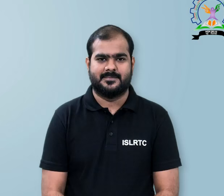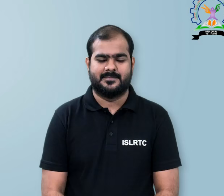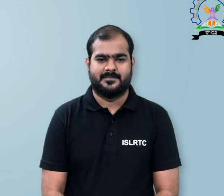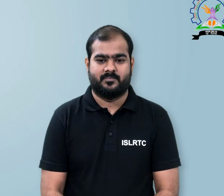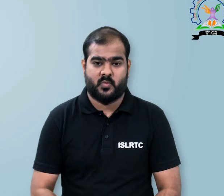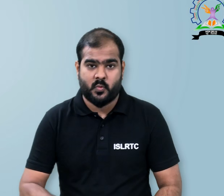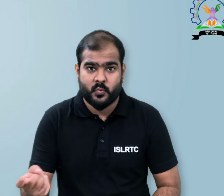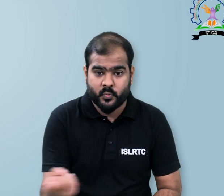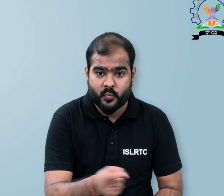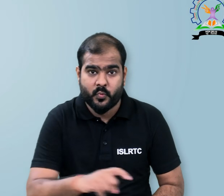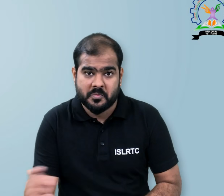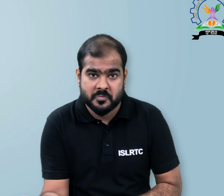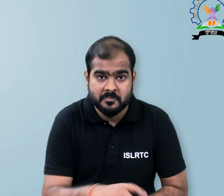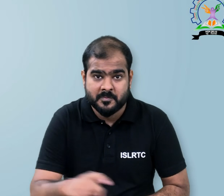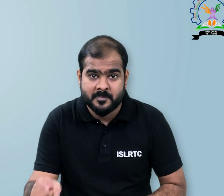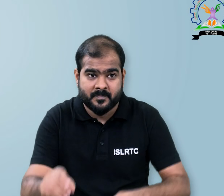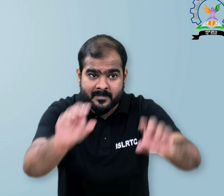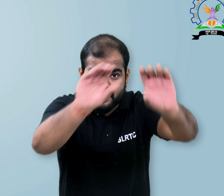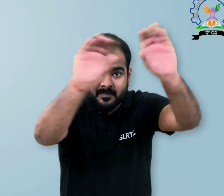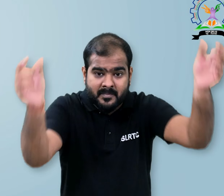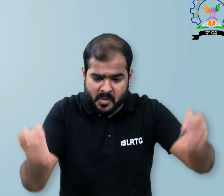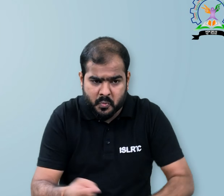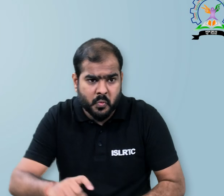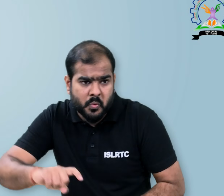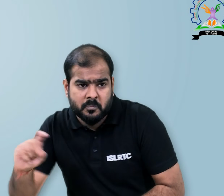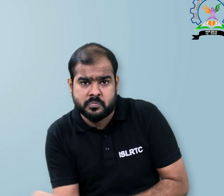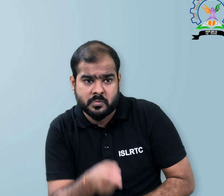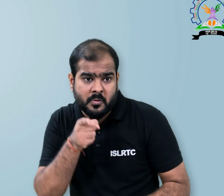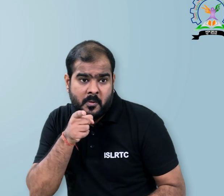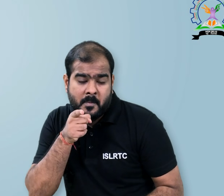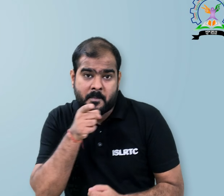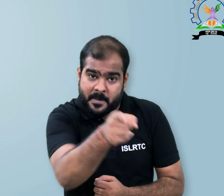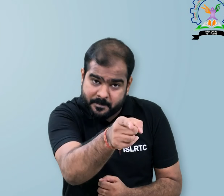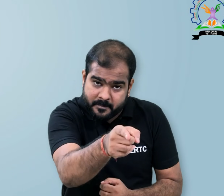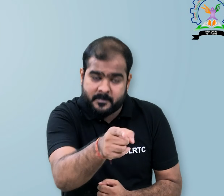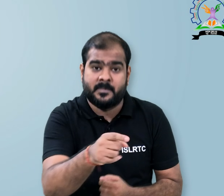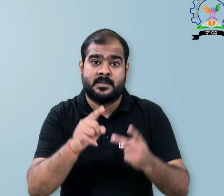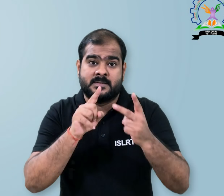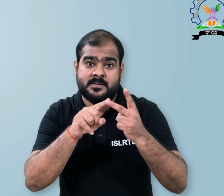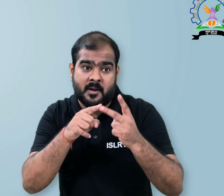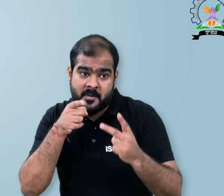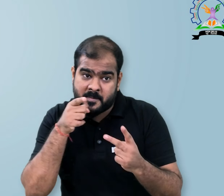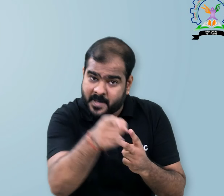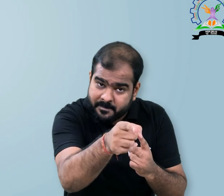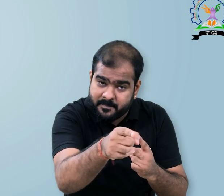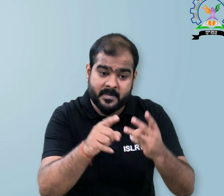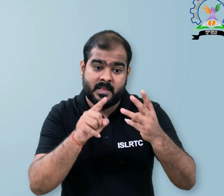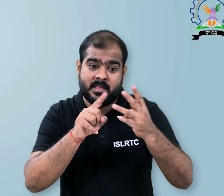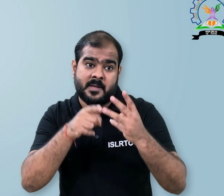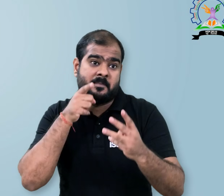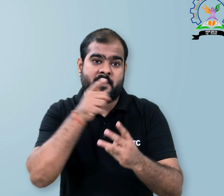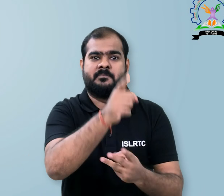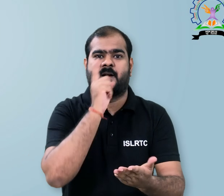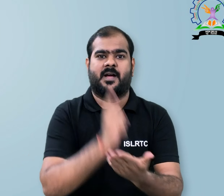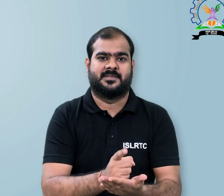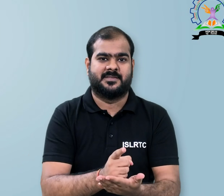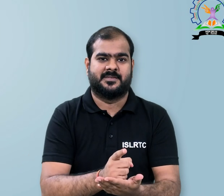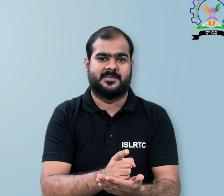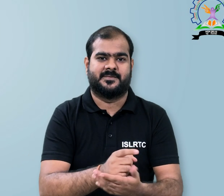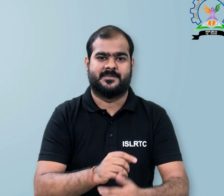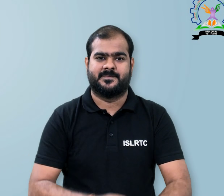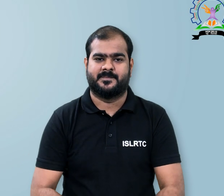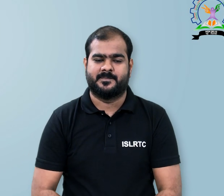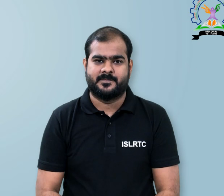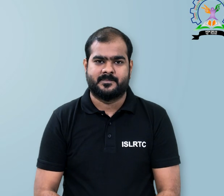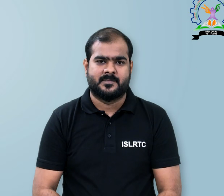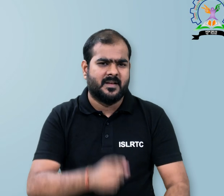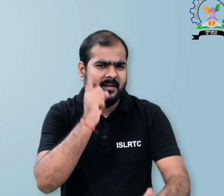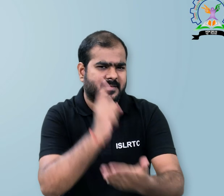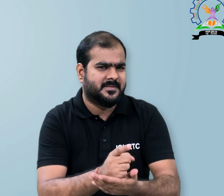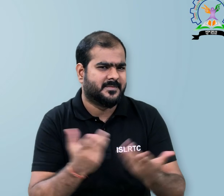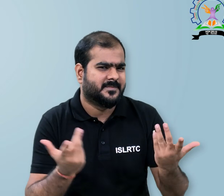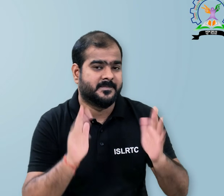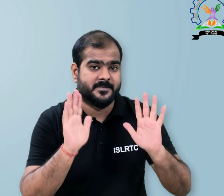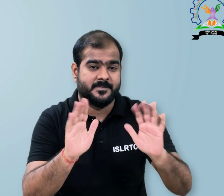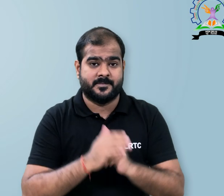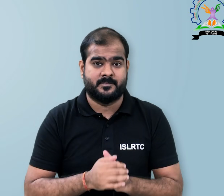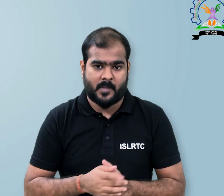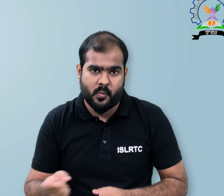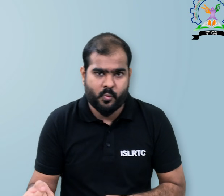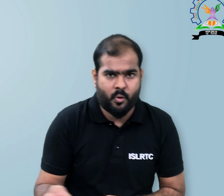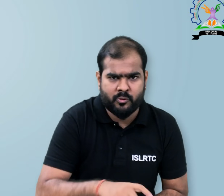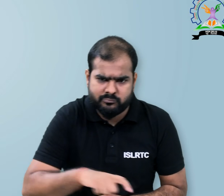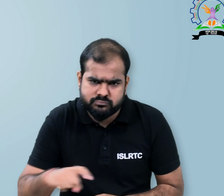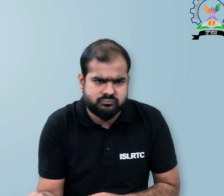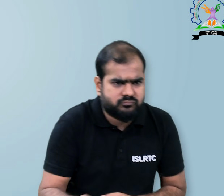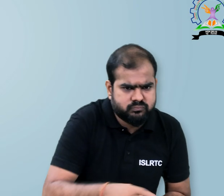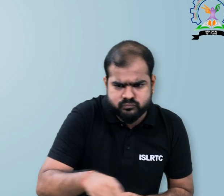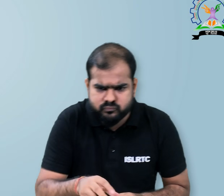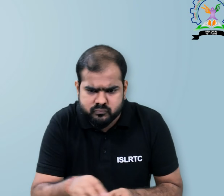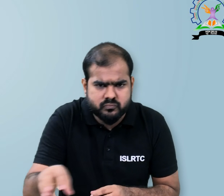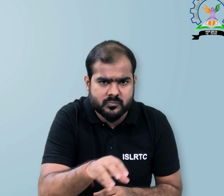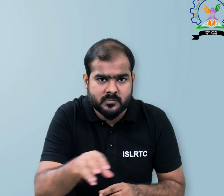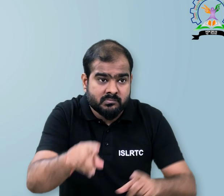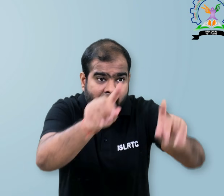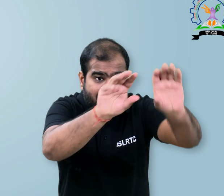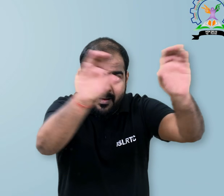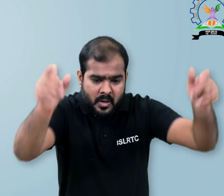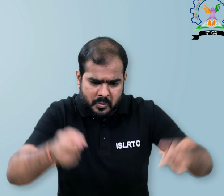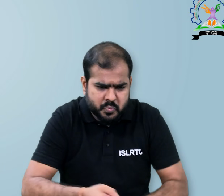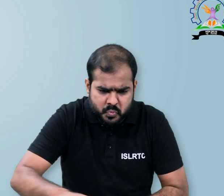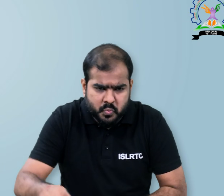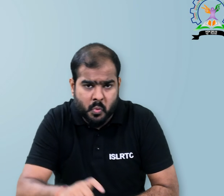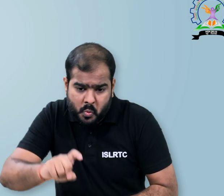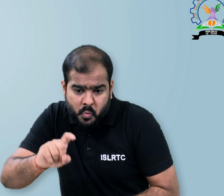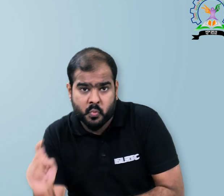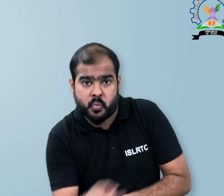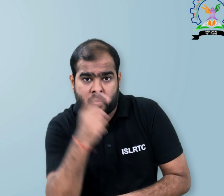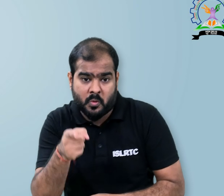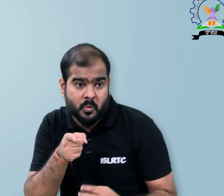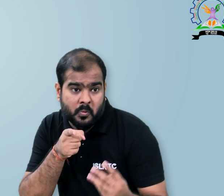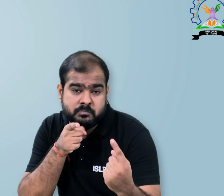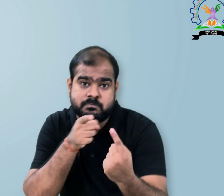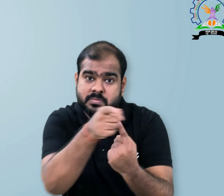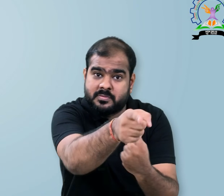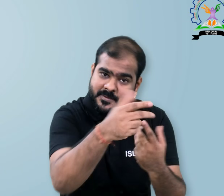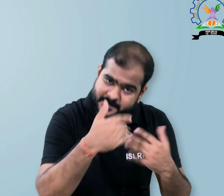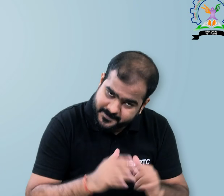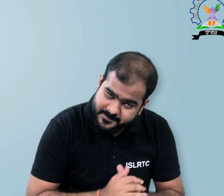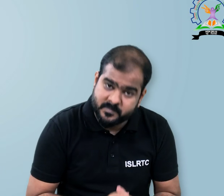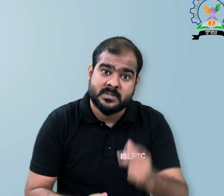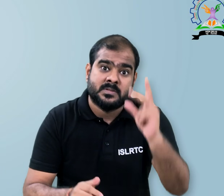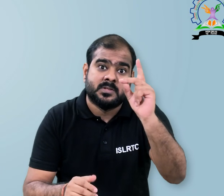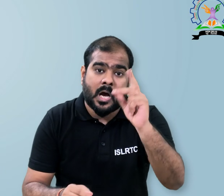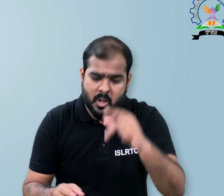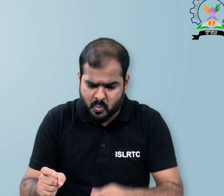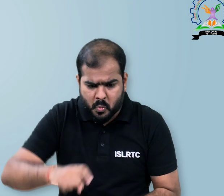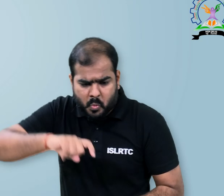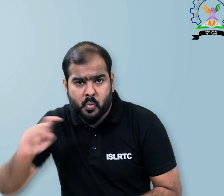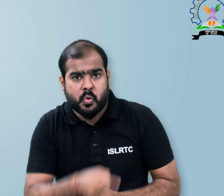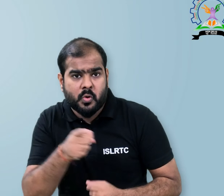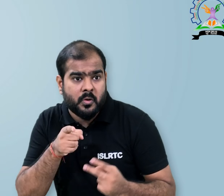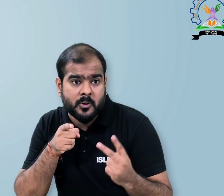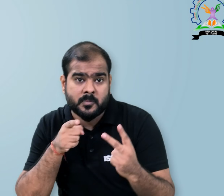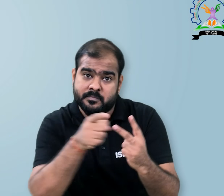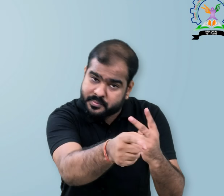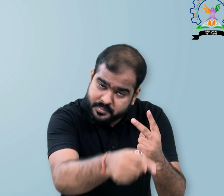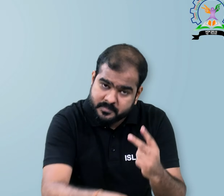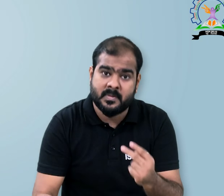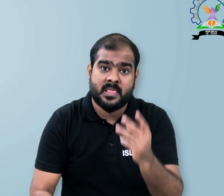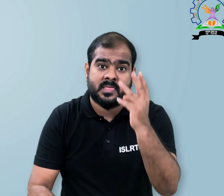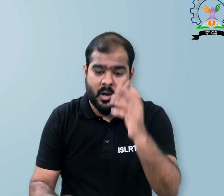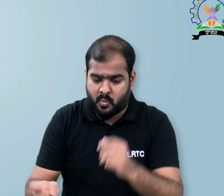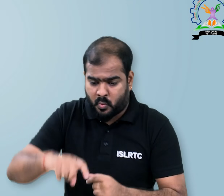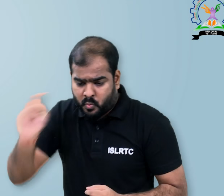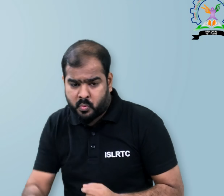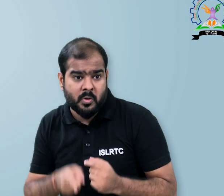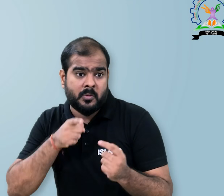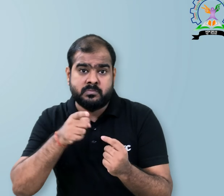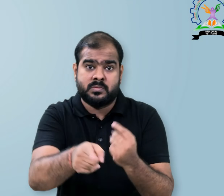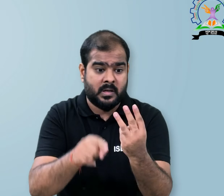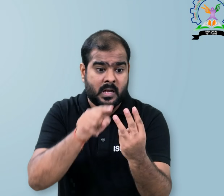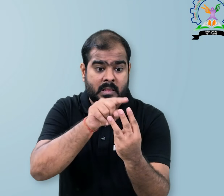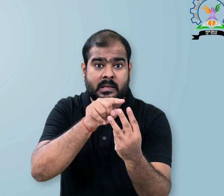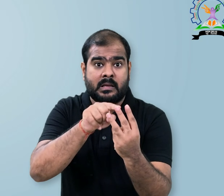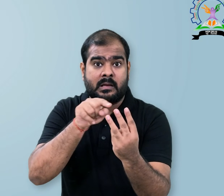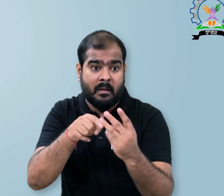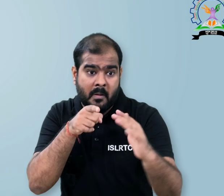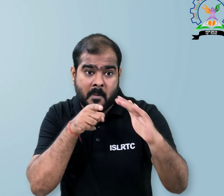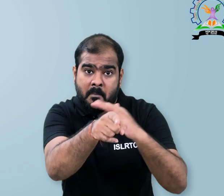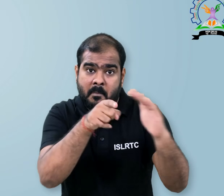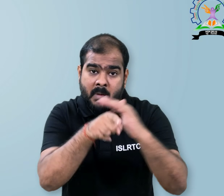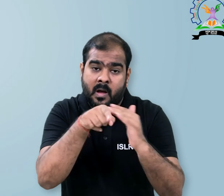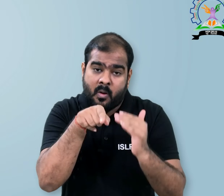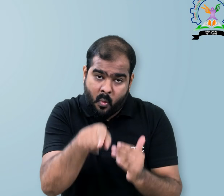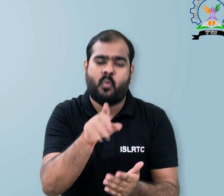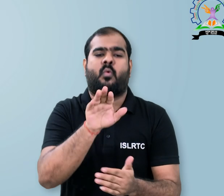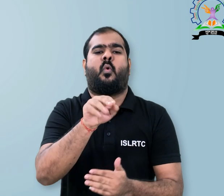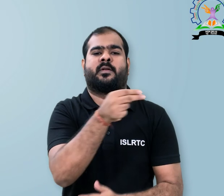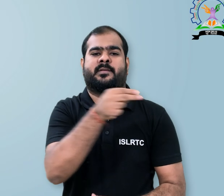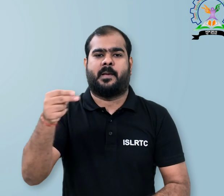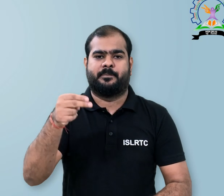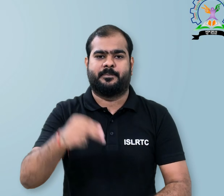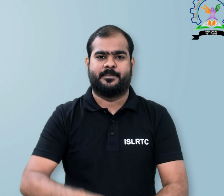Hattrick Hattrick: Scoring three goals in a single game by the same player.